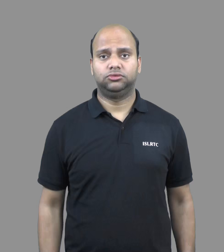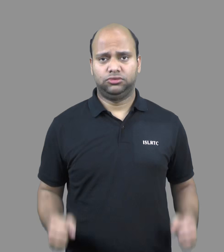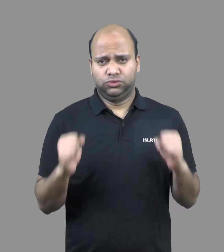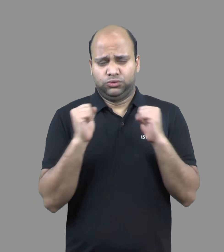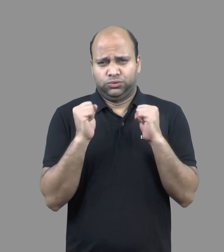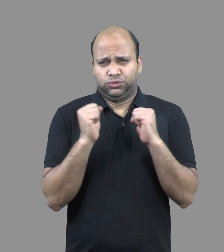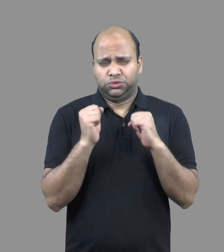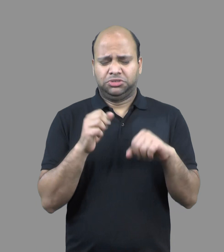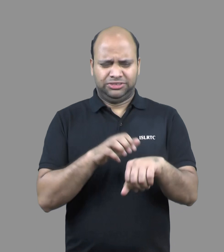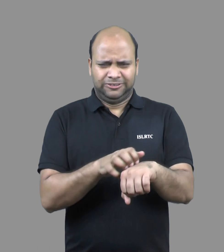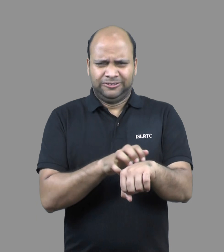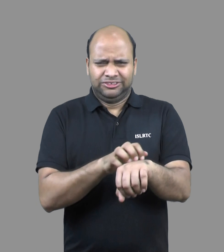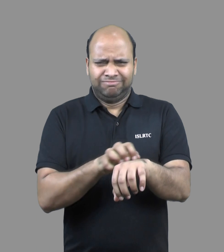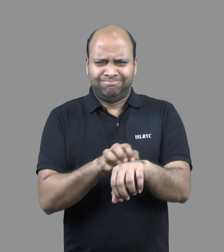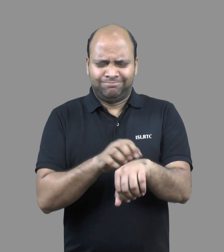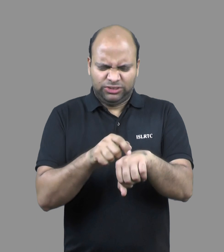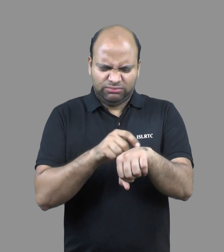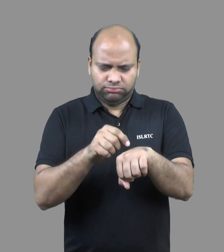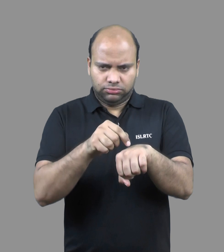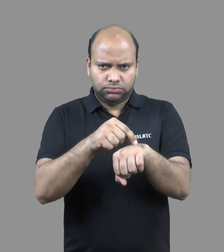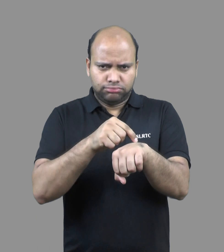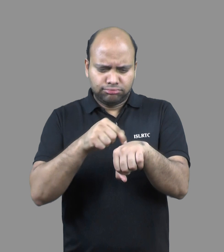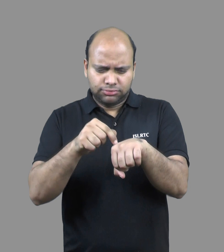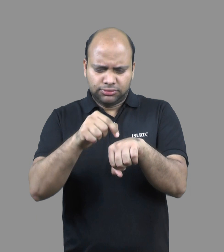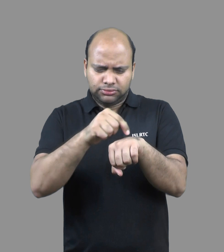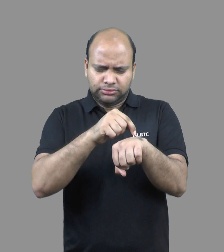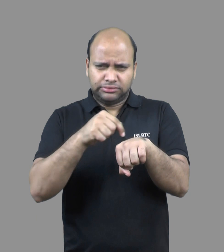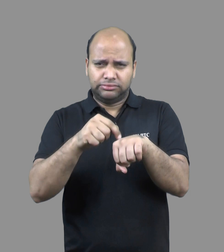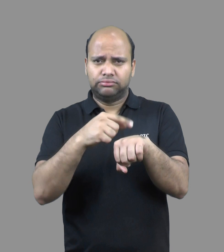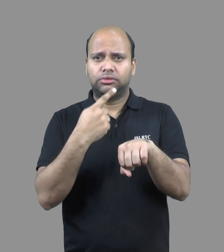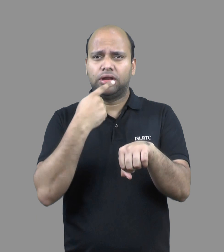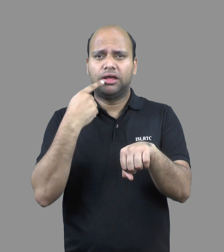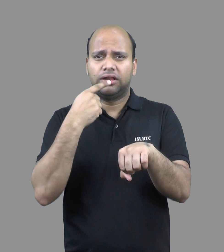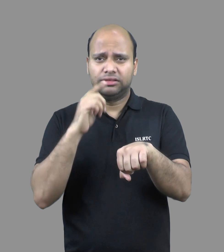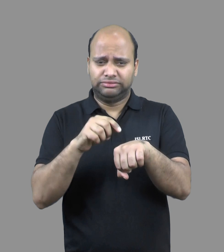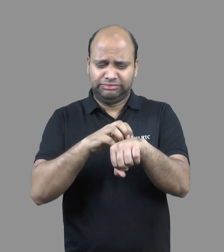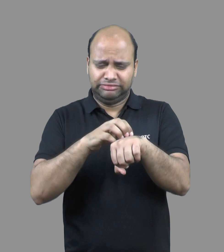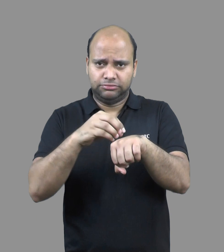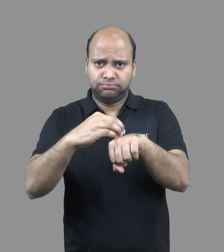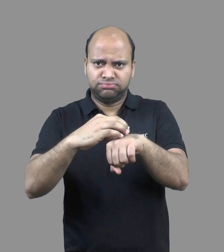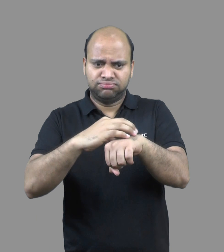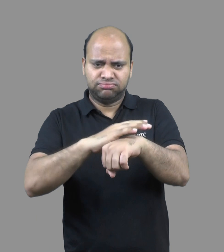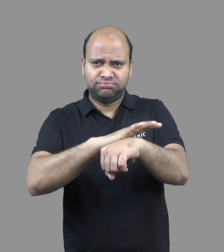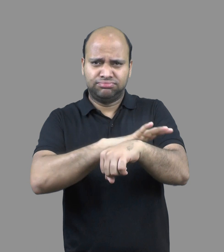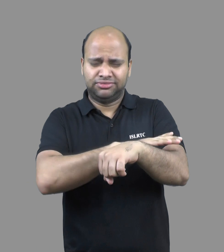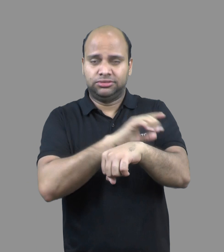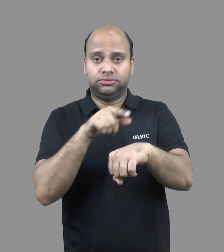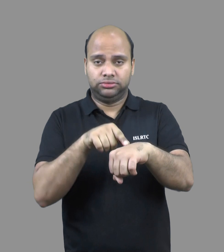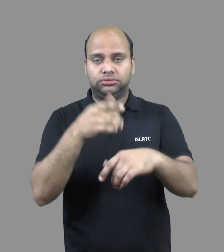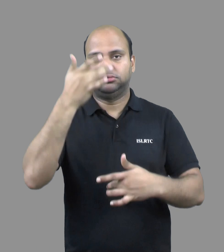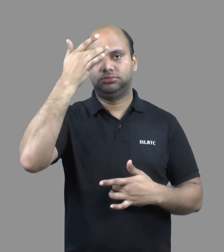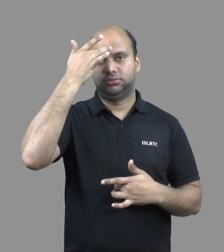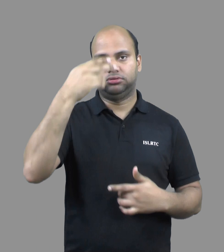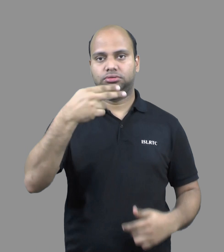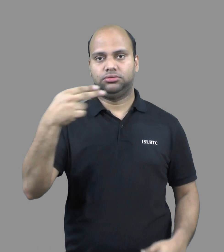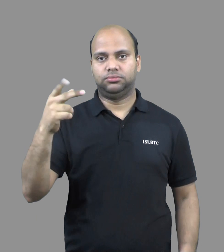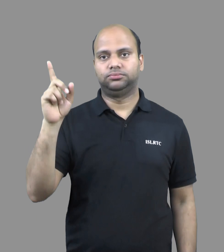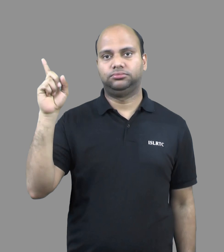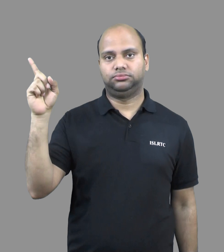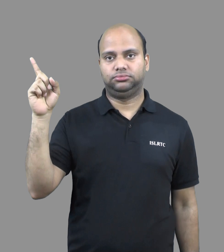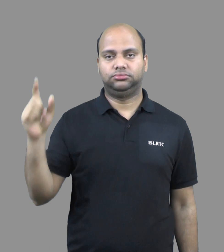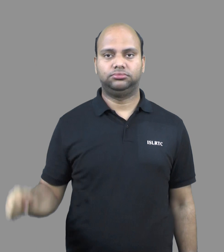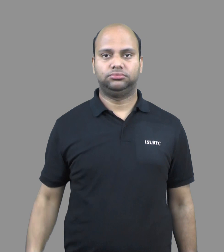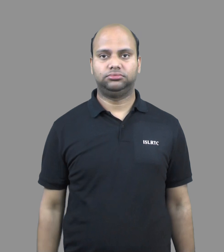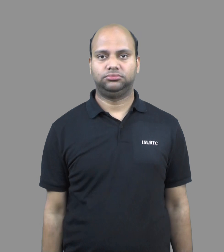Uterus